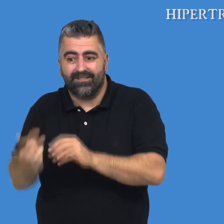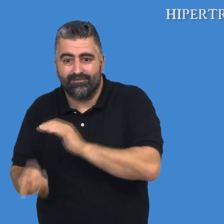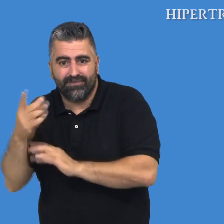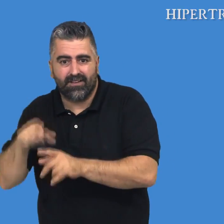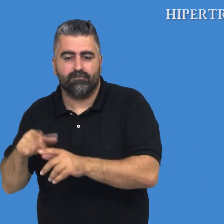crear